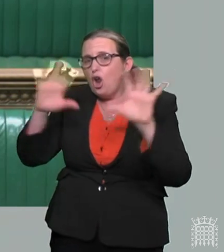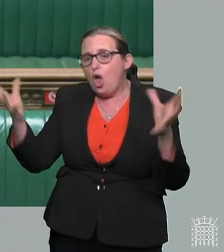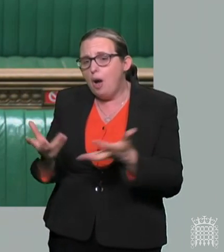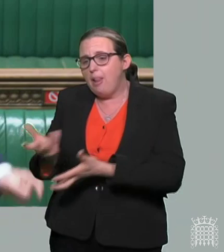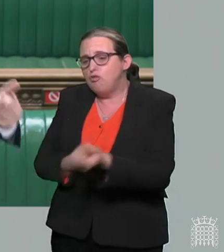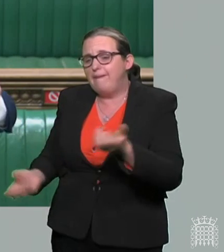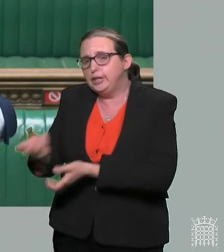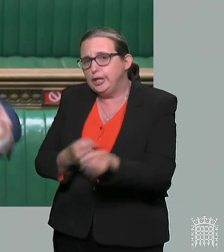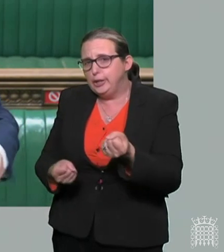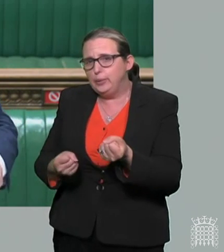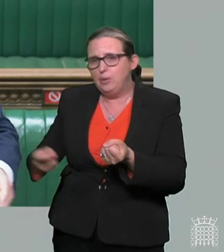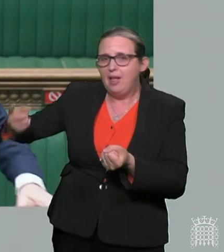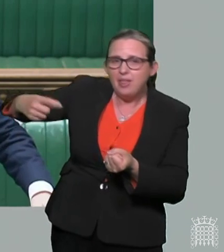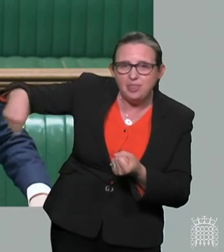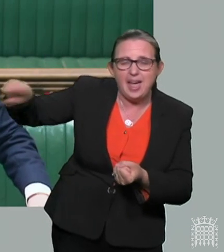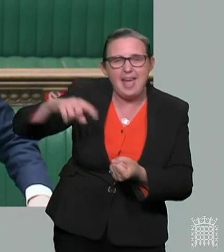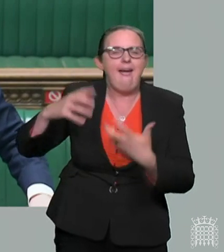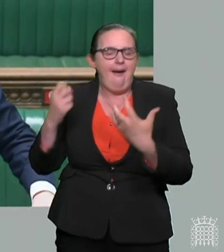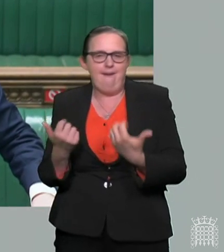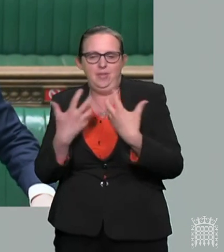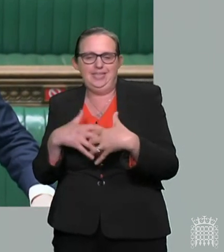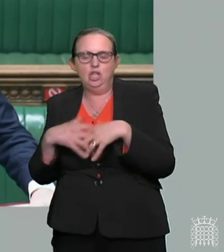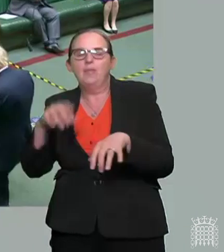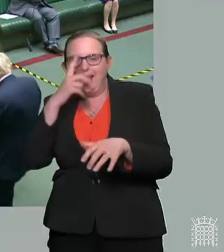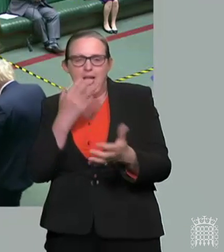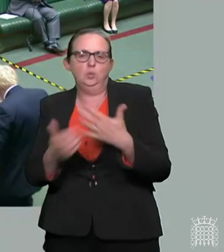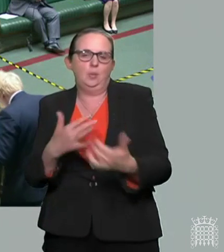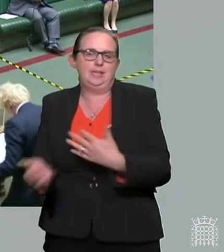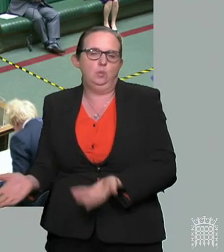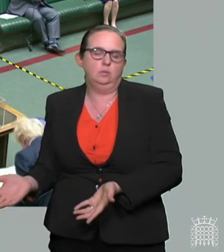We all know they have the technology to do it.